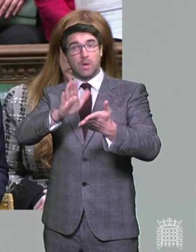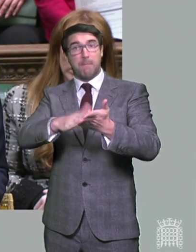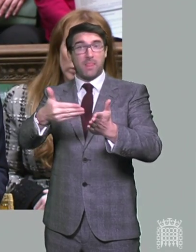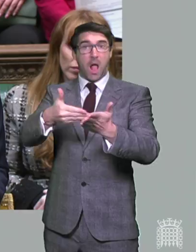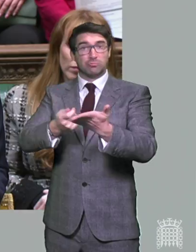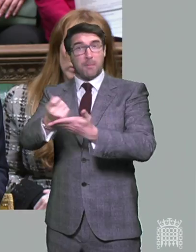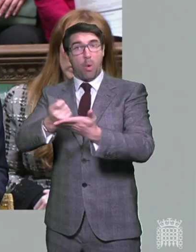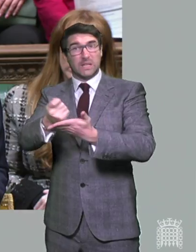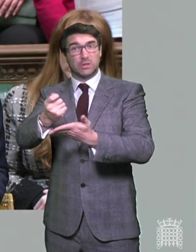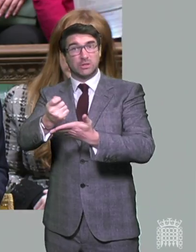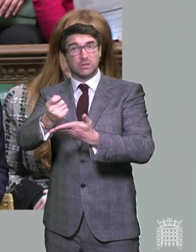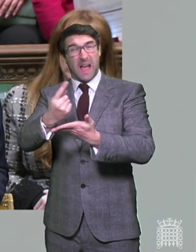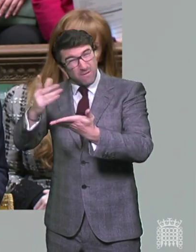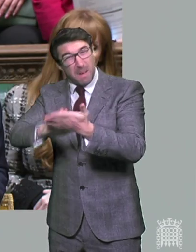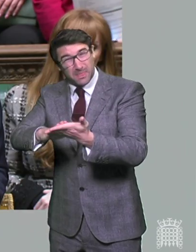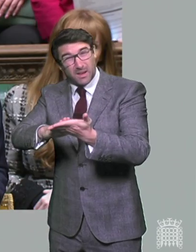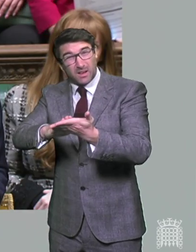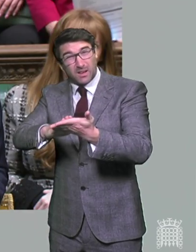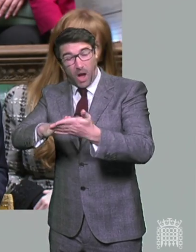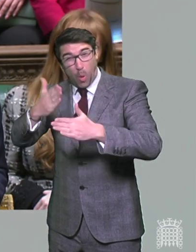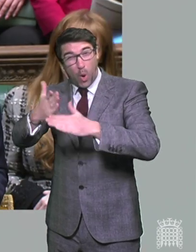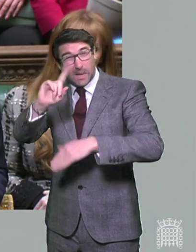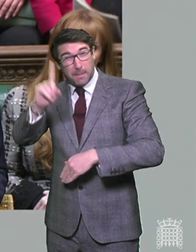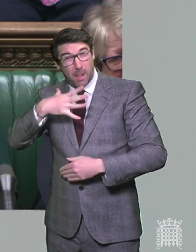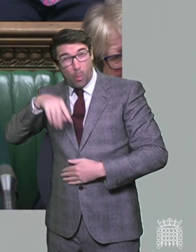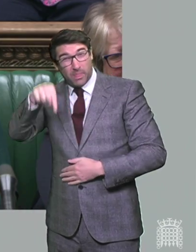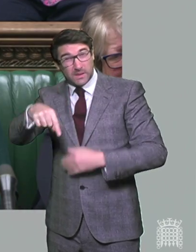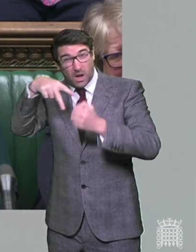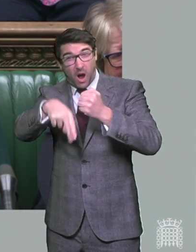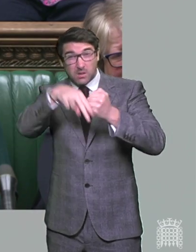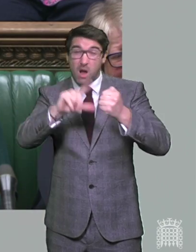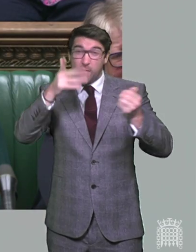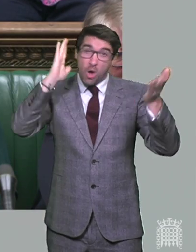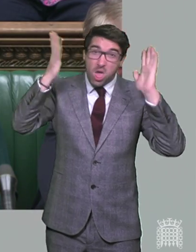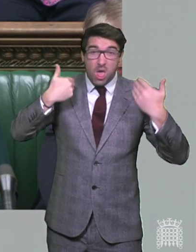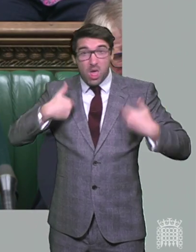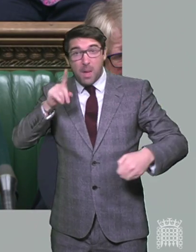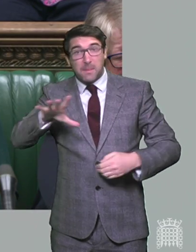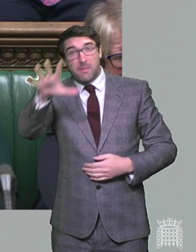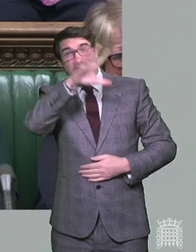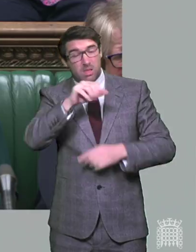Who voted for this? Not working people paying for tax cuts for the largest companies.